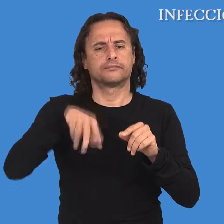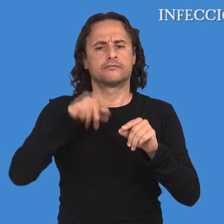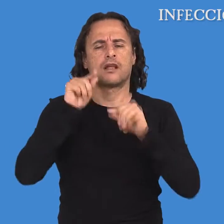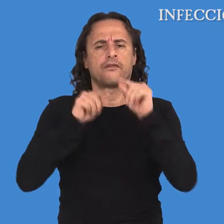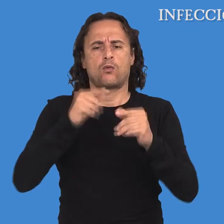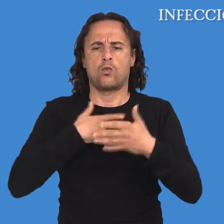virus